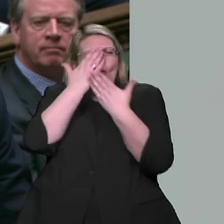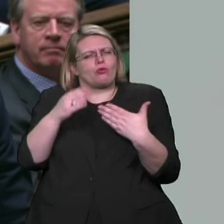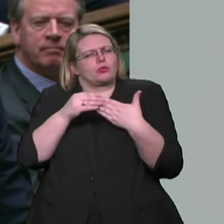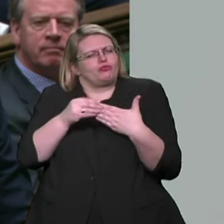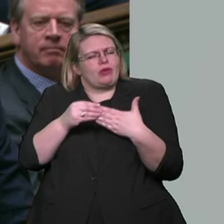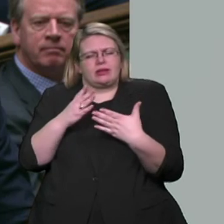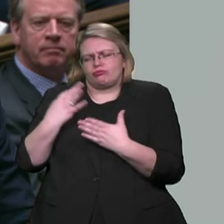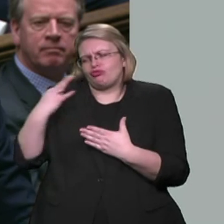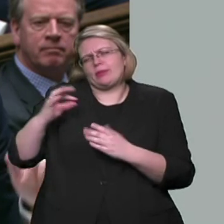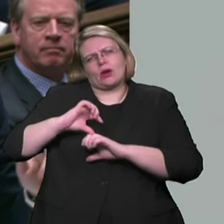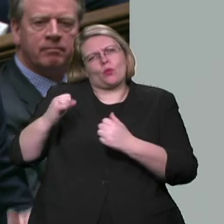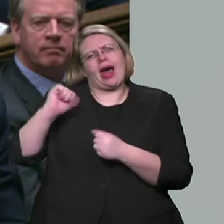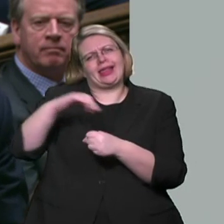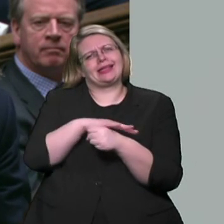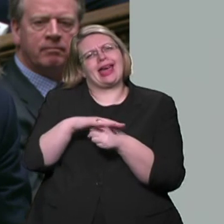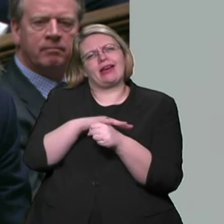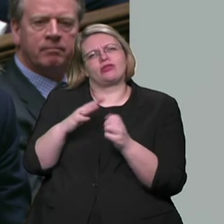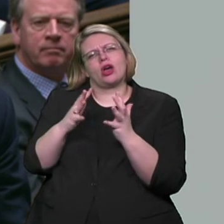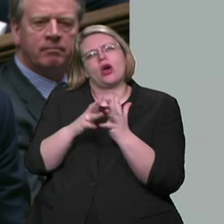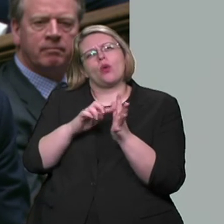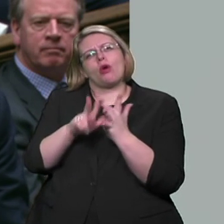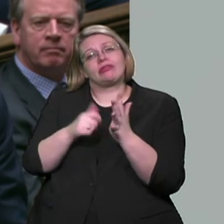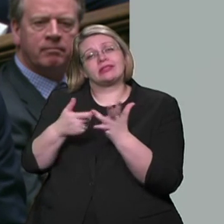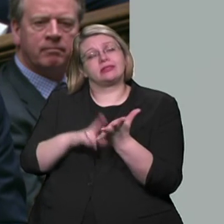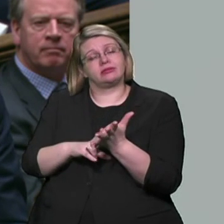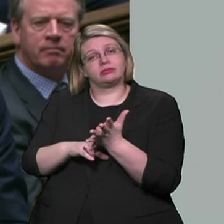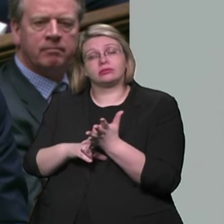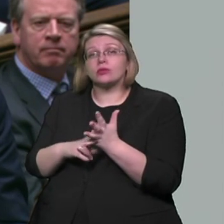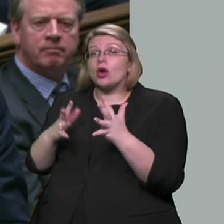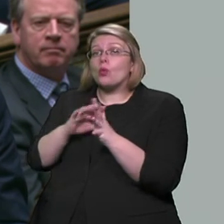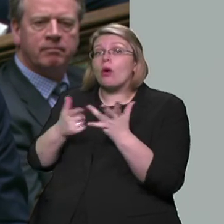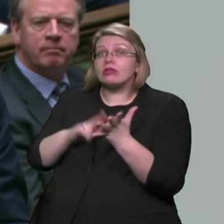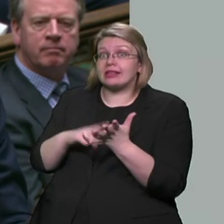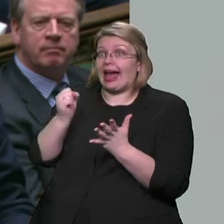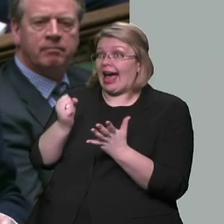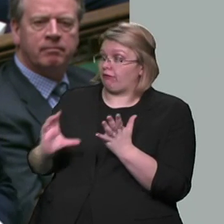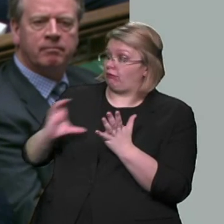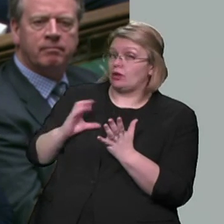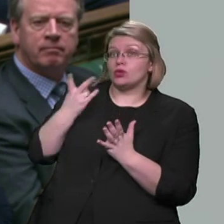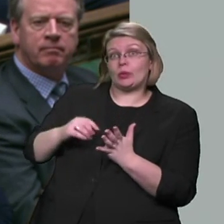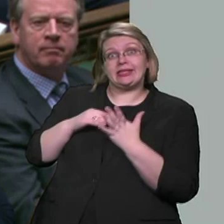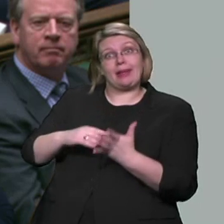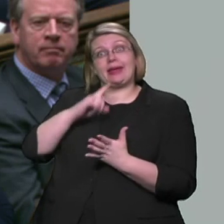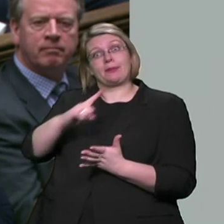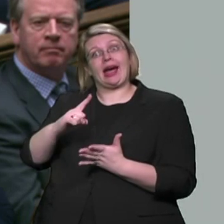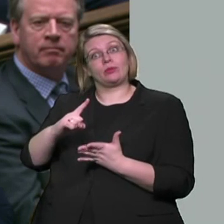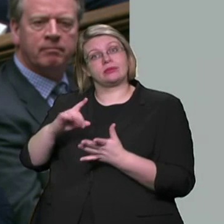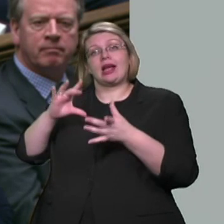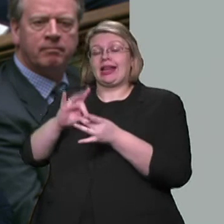Warrington has secured £20 million for new zero-emission buses.